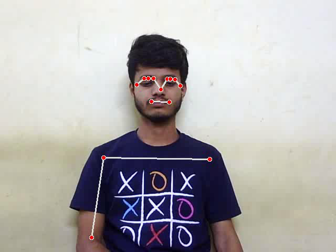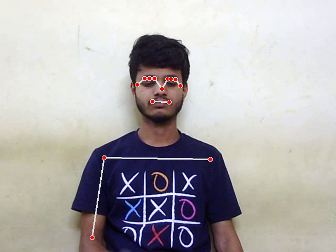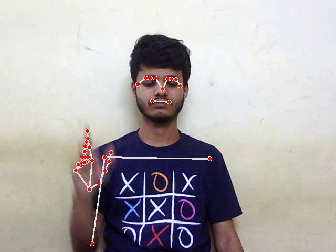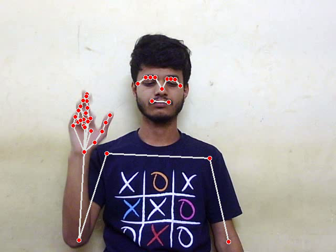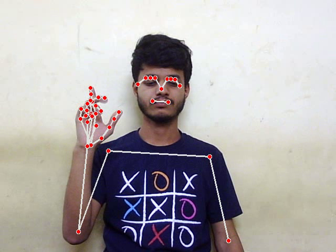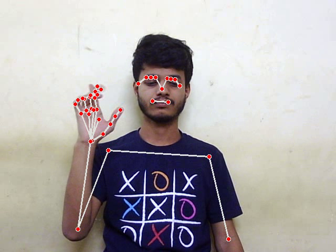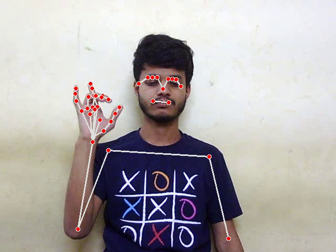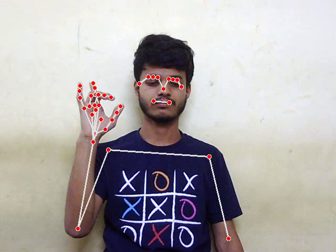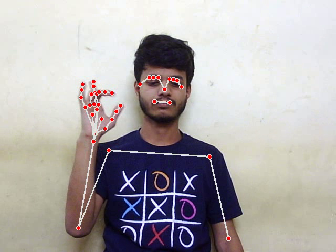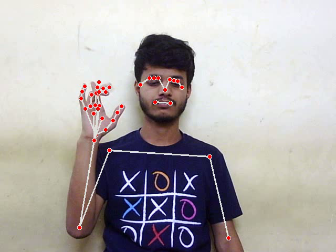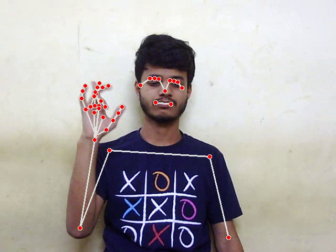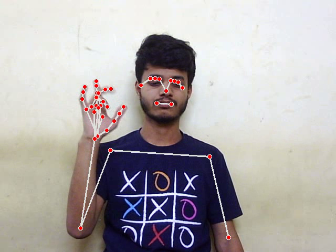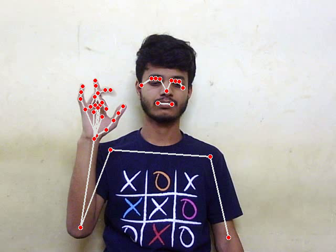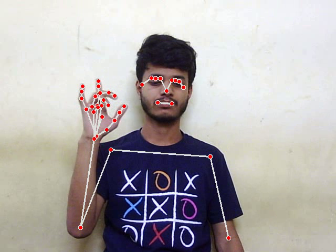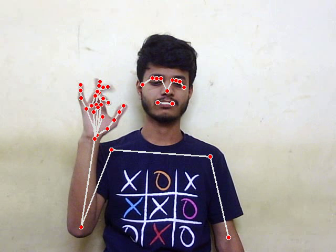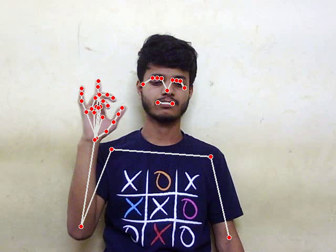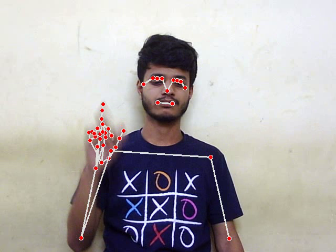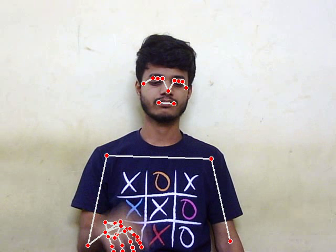why